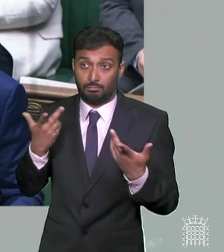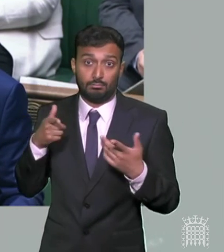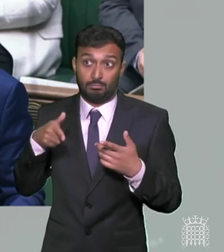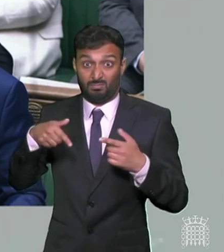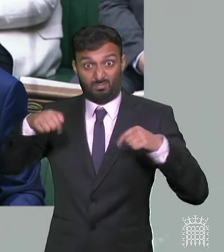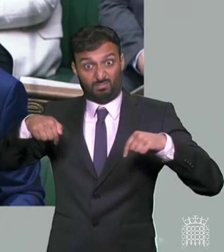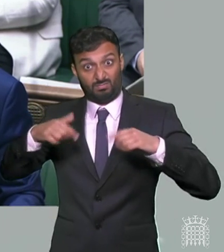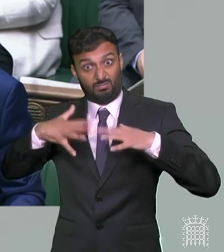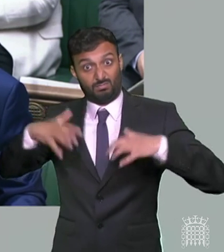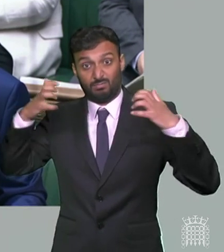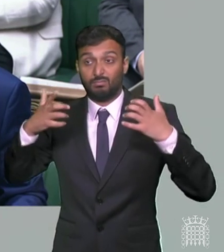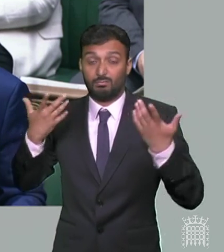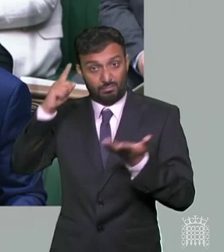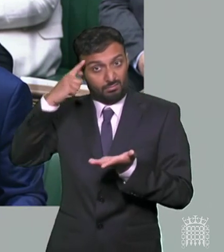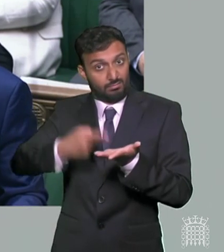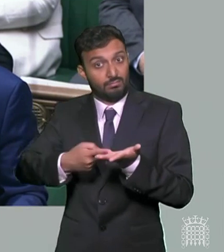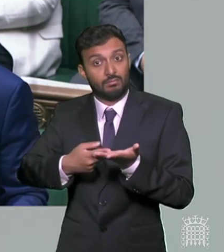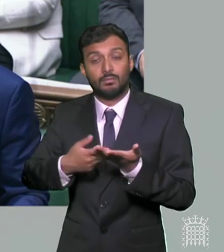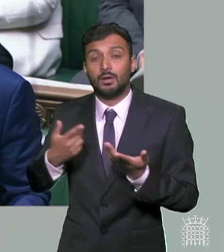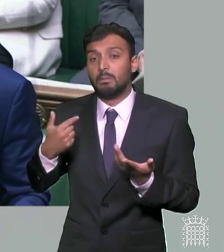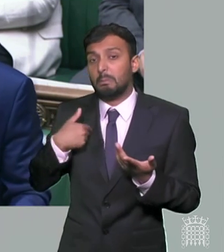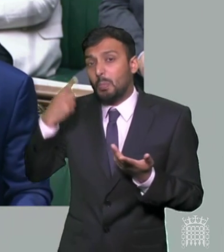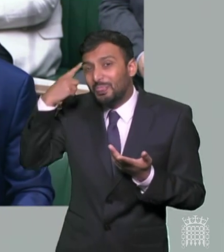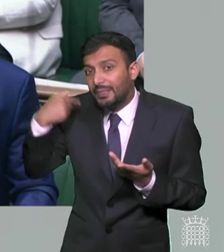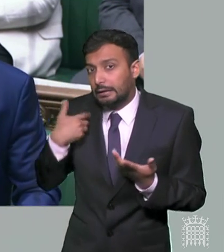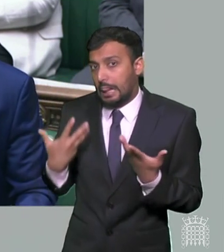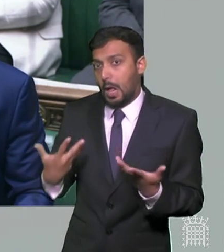It is an issue of conscience, and I do not think there is a strong case for change.